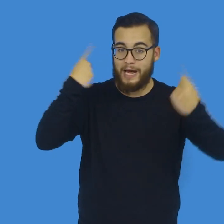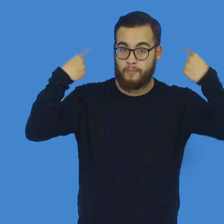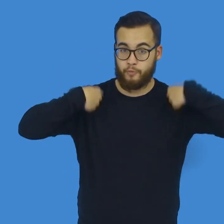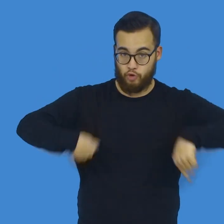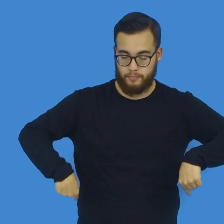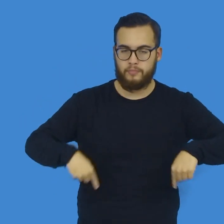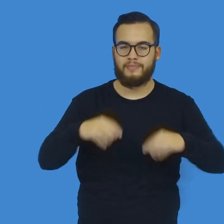cuerpo